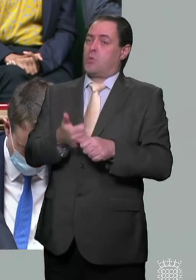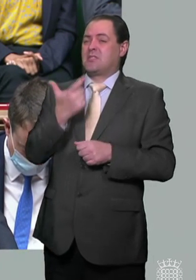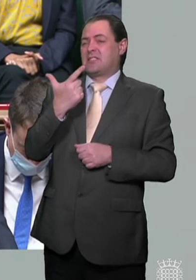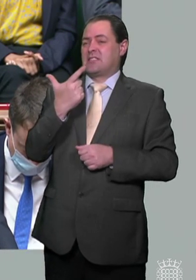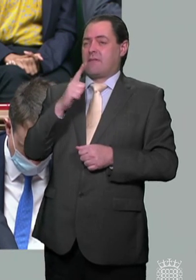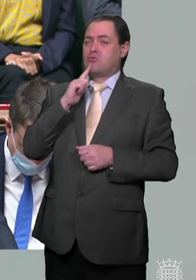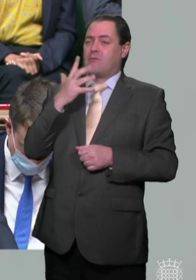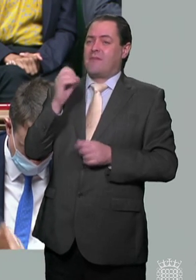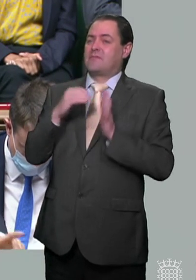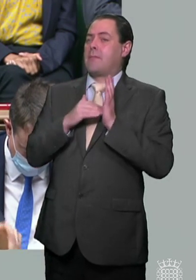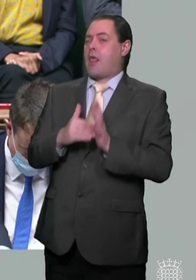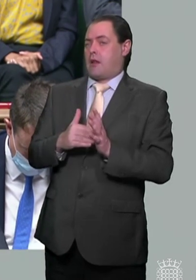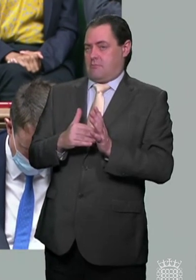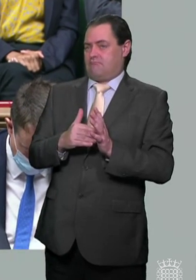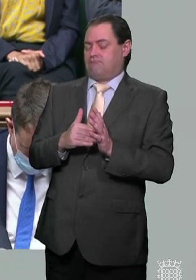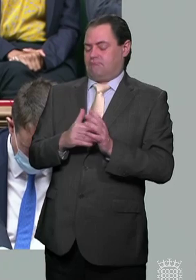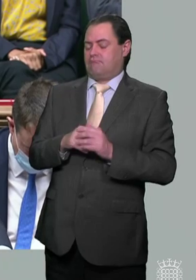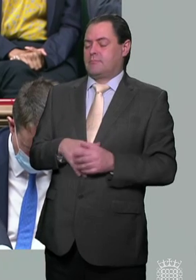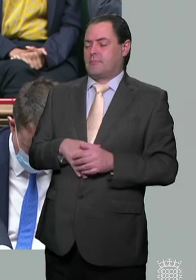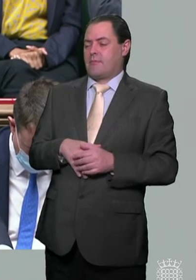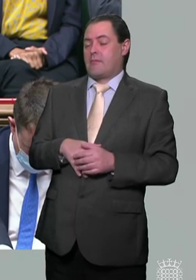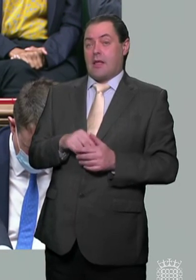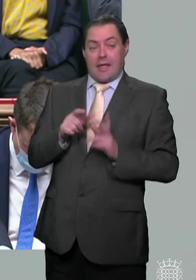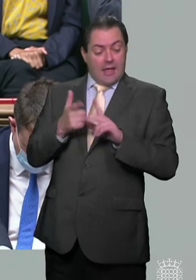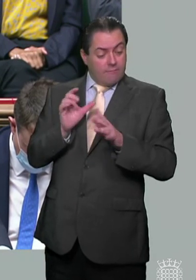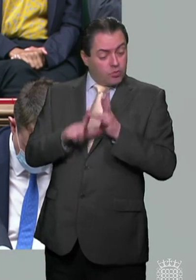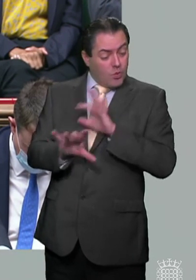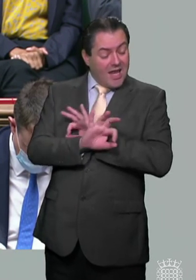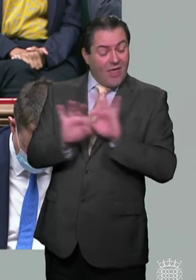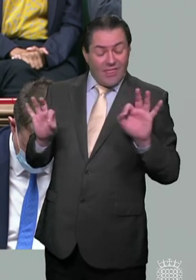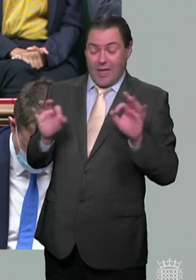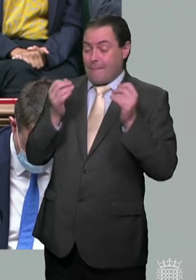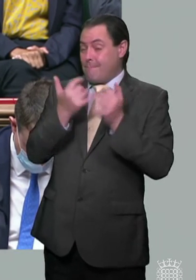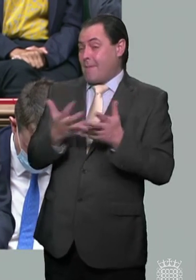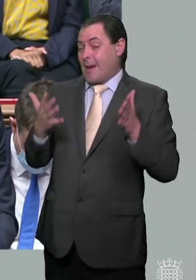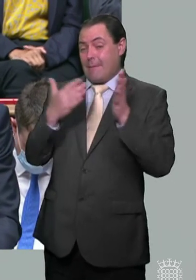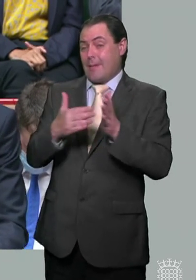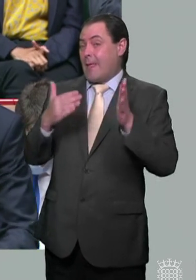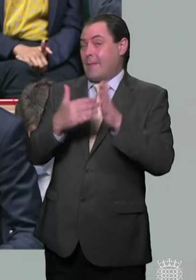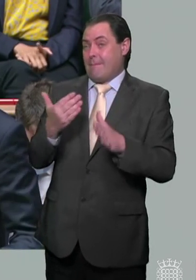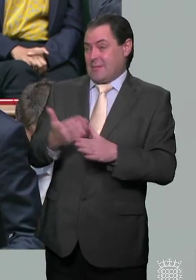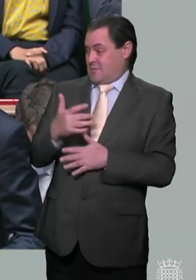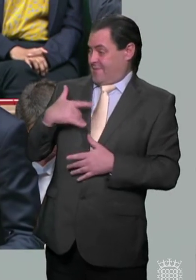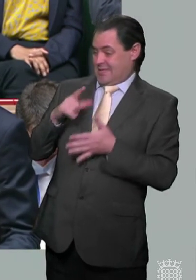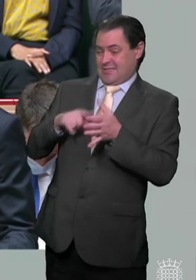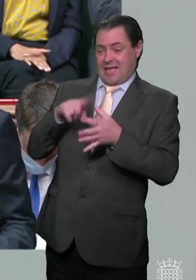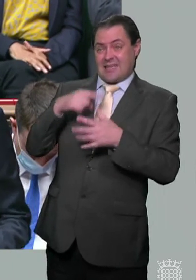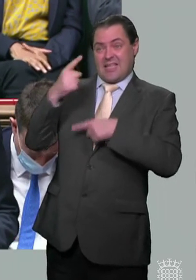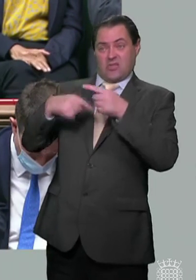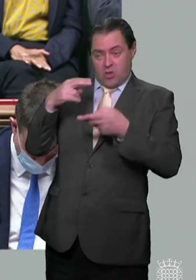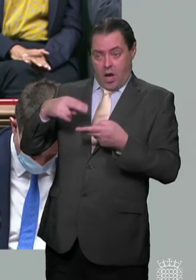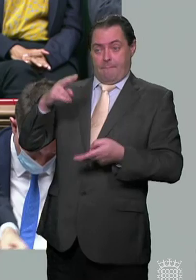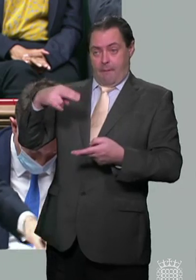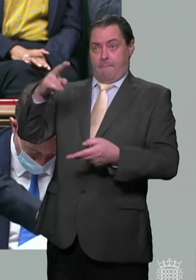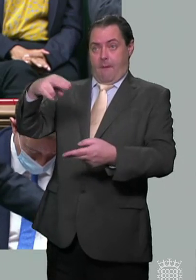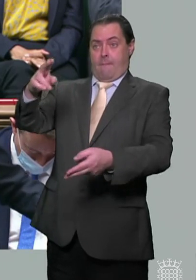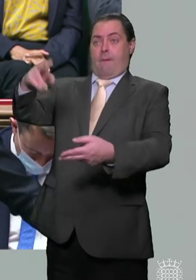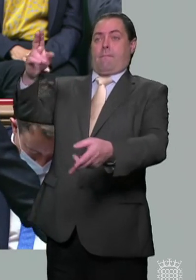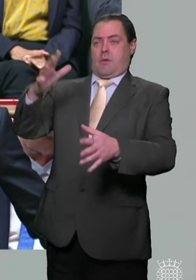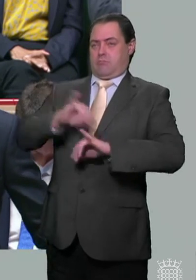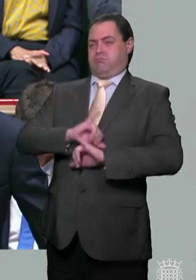This will make a difference, but without action, millions of businesses would see their tax bills going up next year because of inflation.